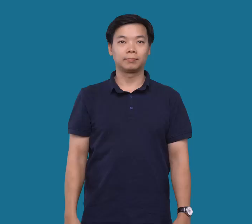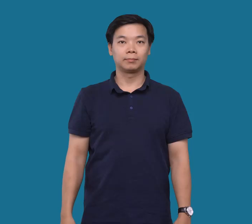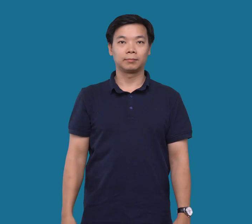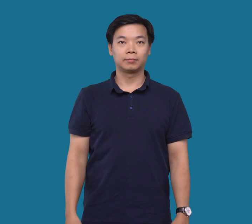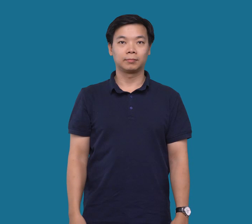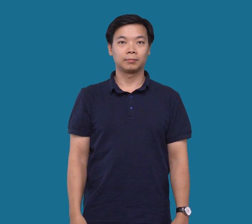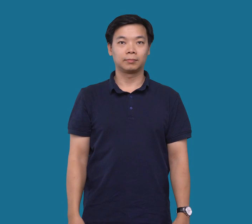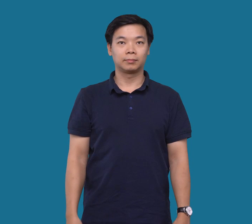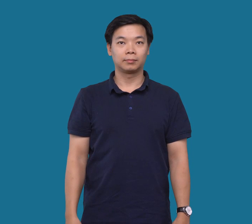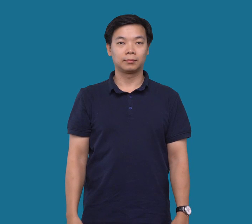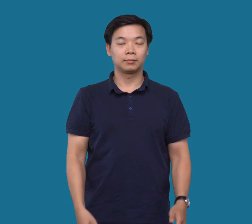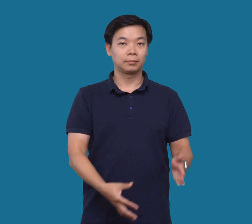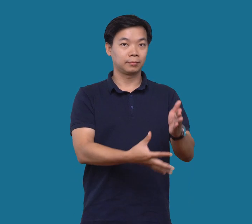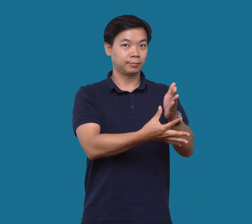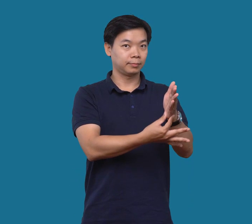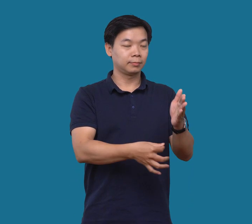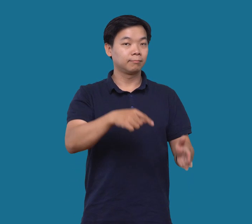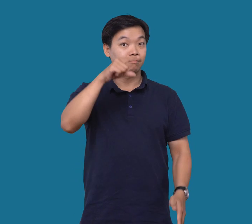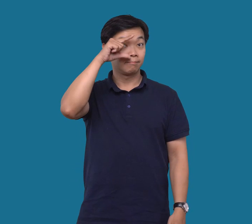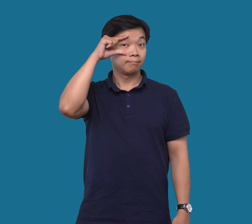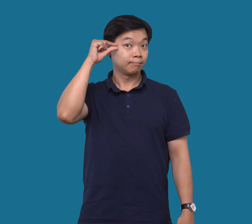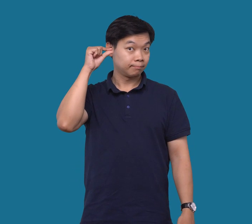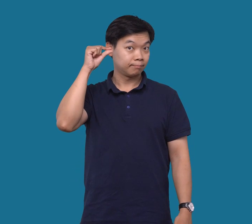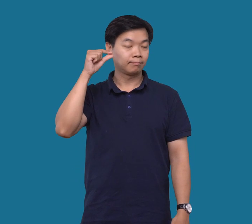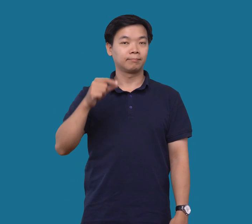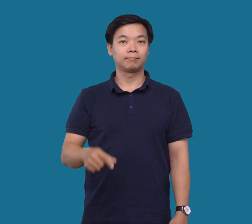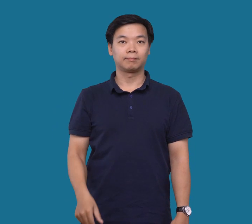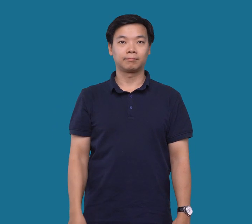cháu nội